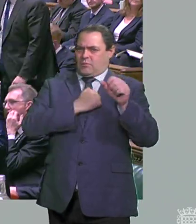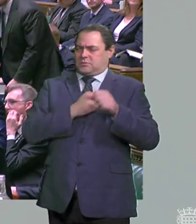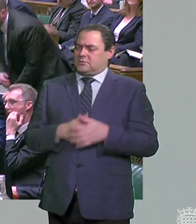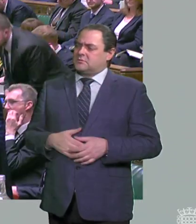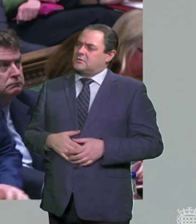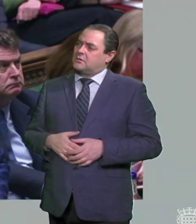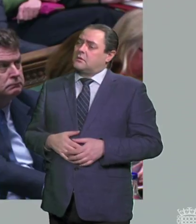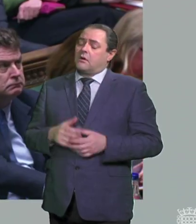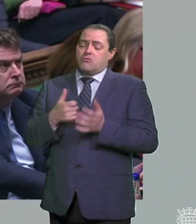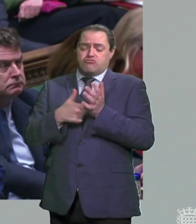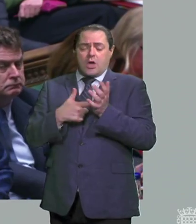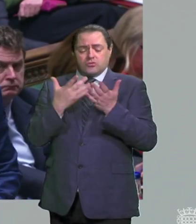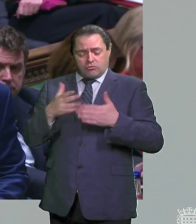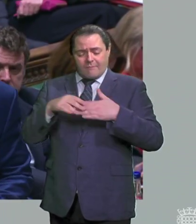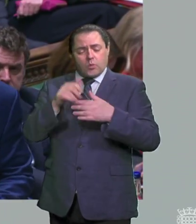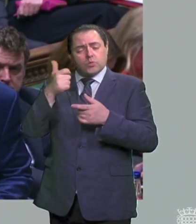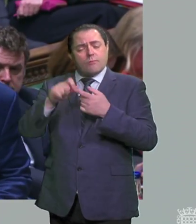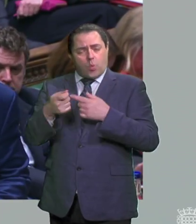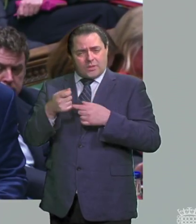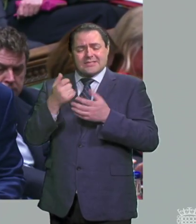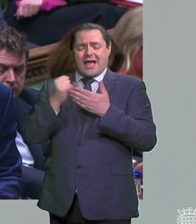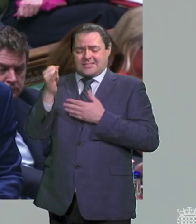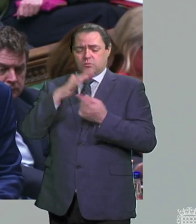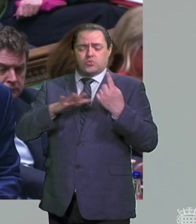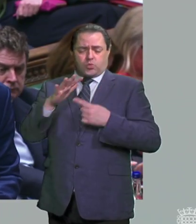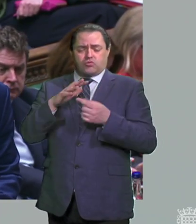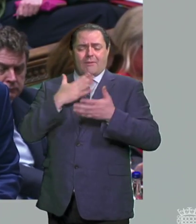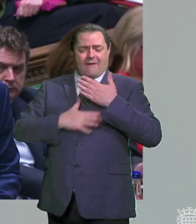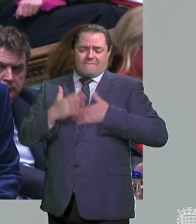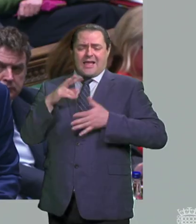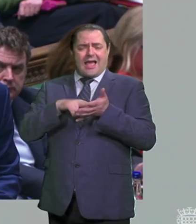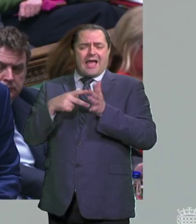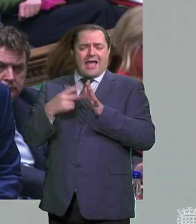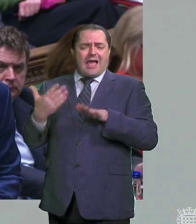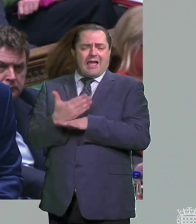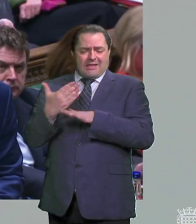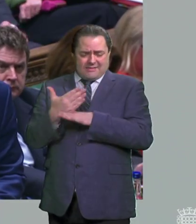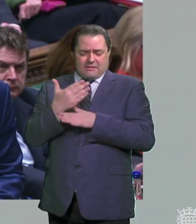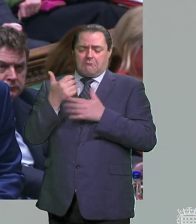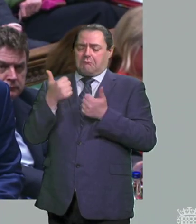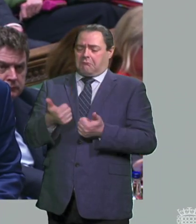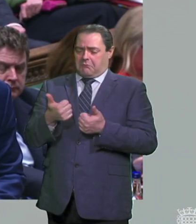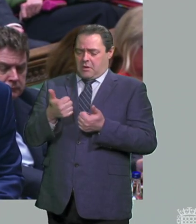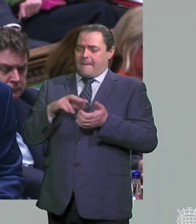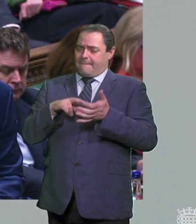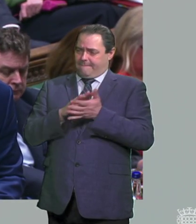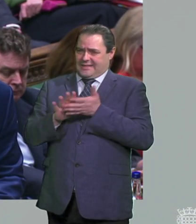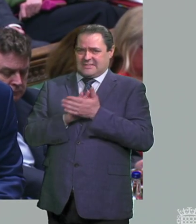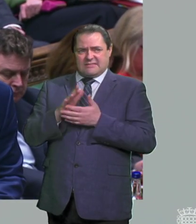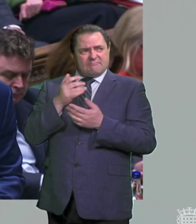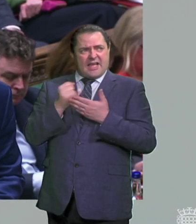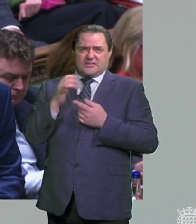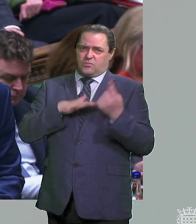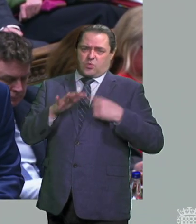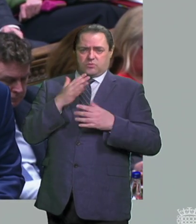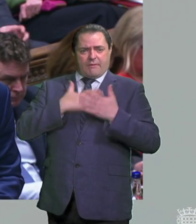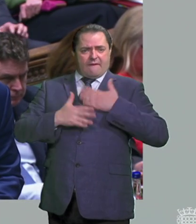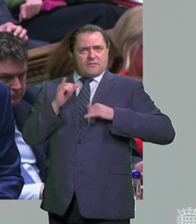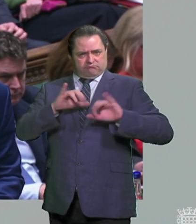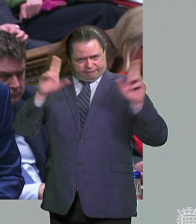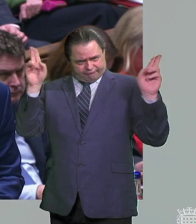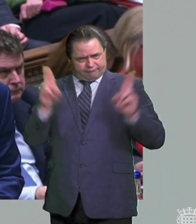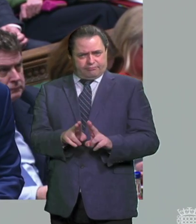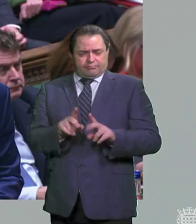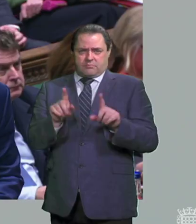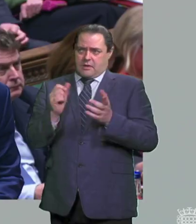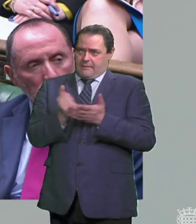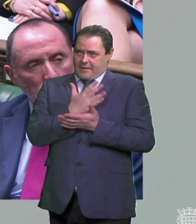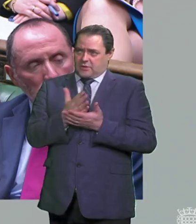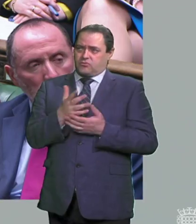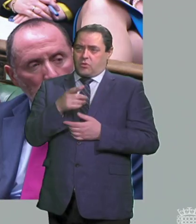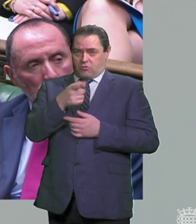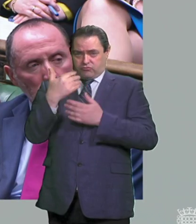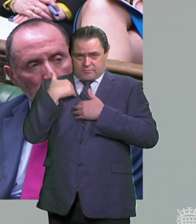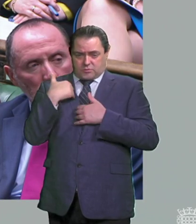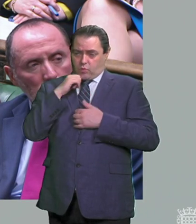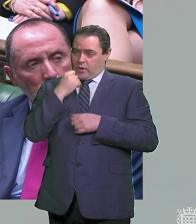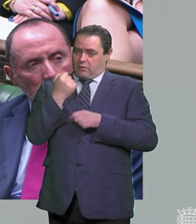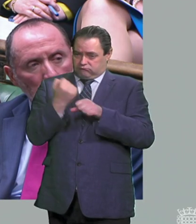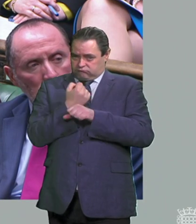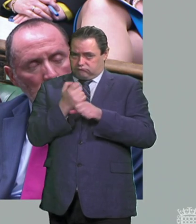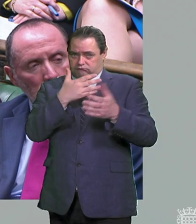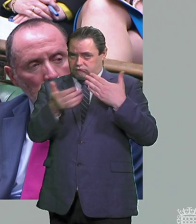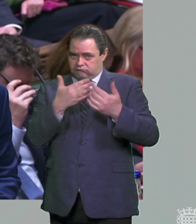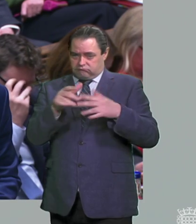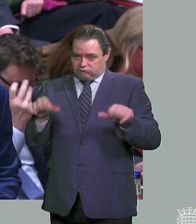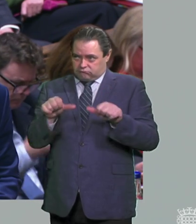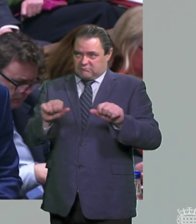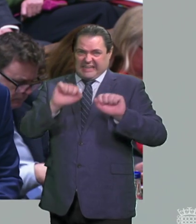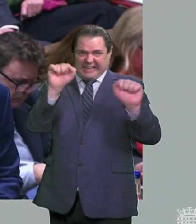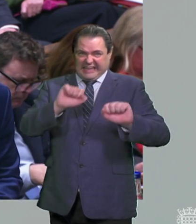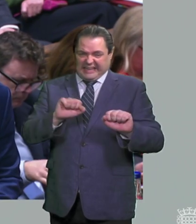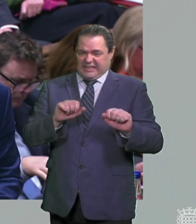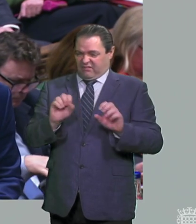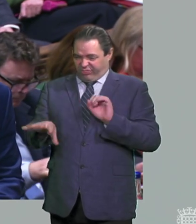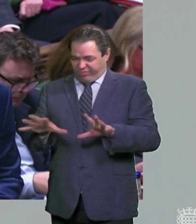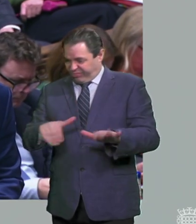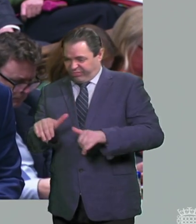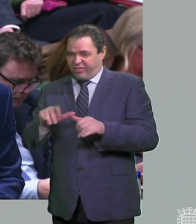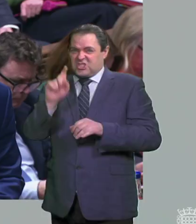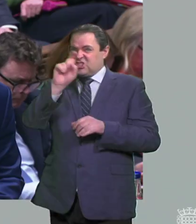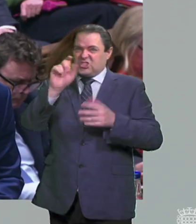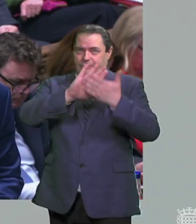My right honourable Friend raises an important point. The antisocial behaviour action plan will help us to crack down on antisocial behaviour and to make sure that those who are responsible for antisocial behaviour undertake repairs within 48 hours by, for example, cleaning up litter and graffiti.